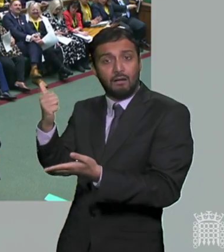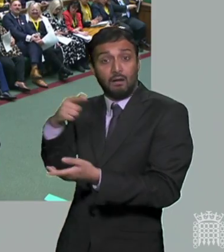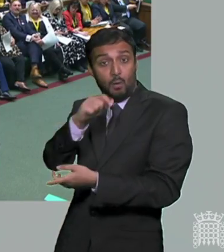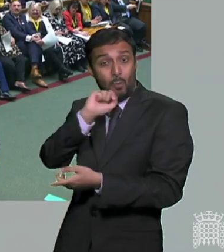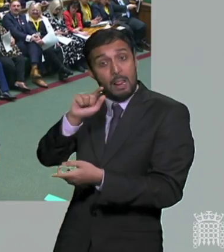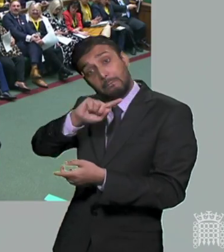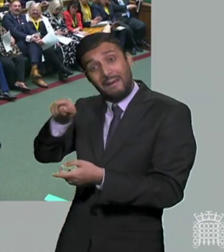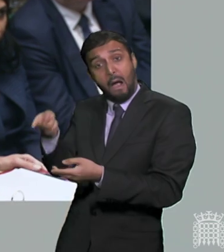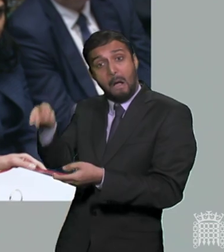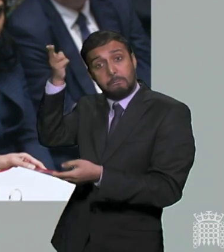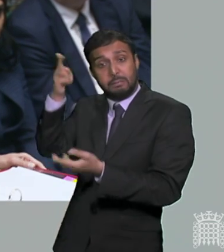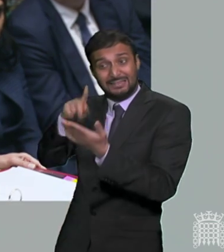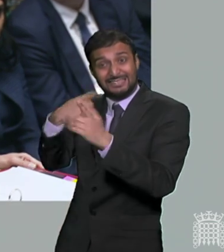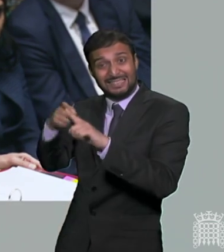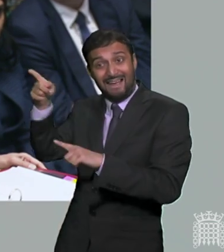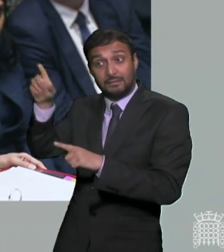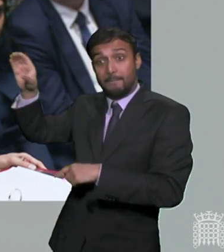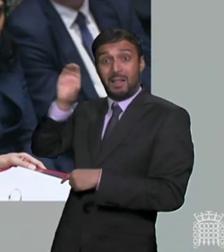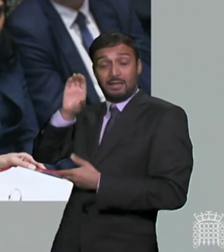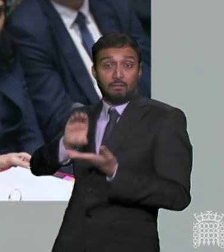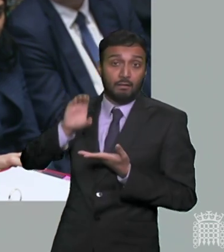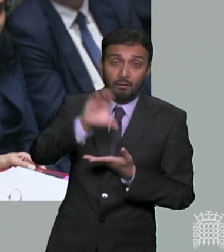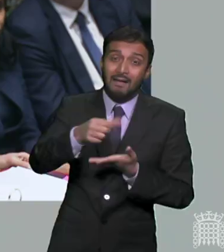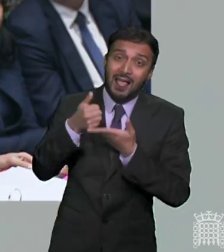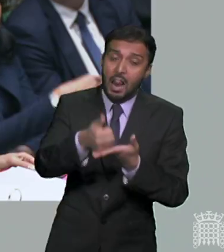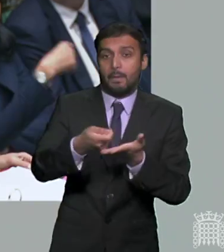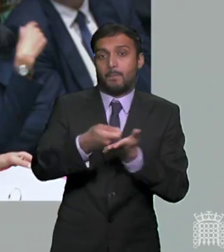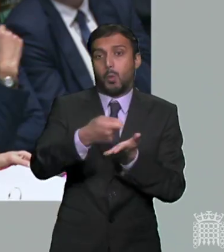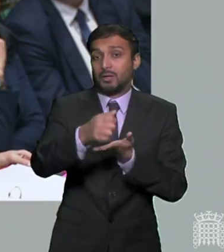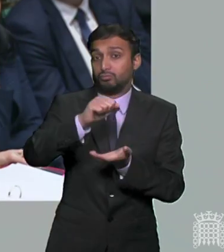I am deeply sorry to hear about Vanessa’s circumstances.